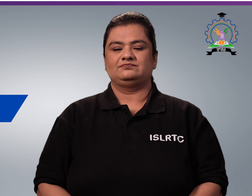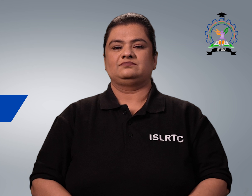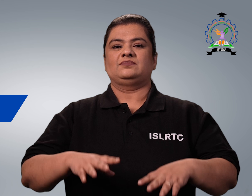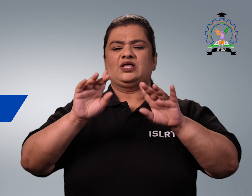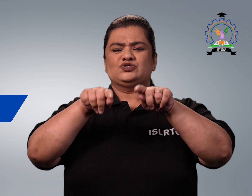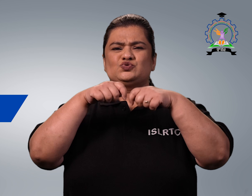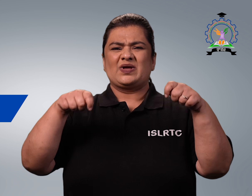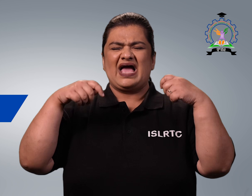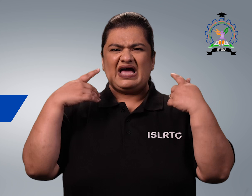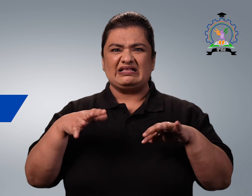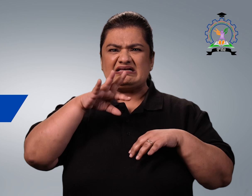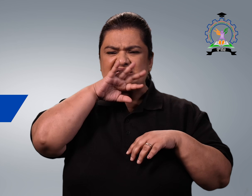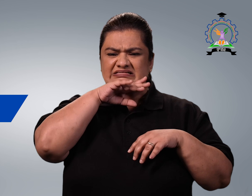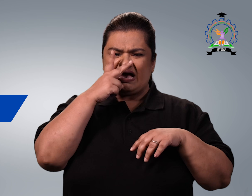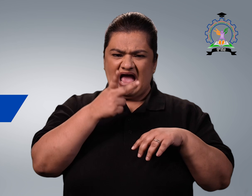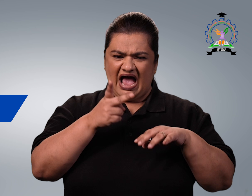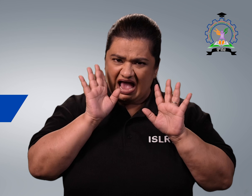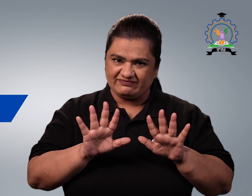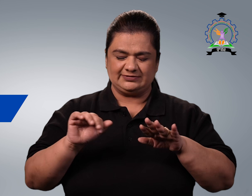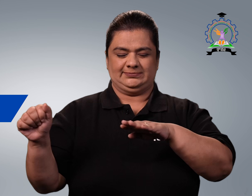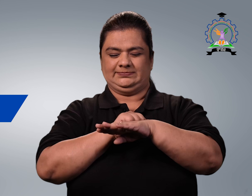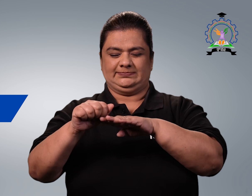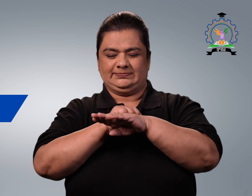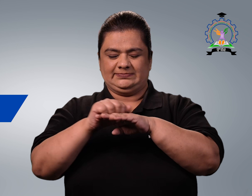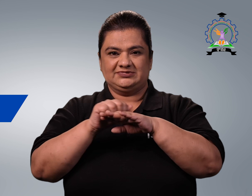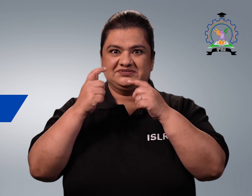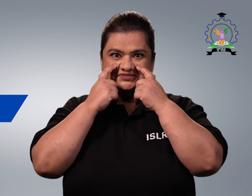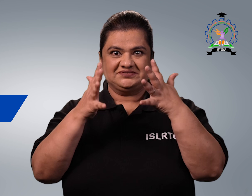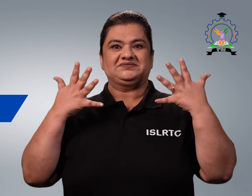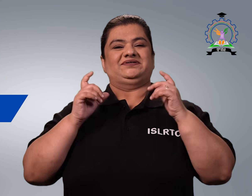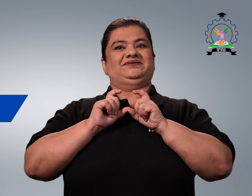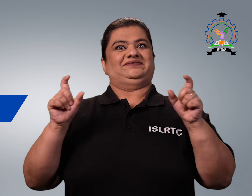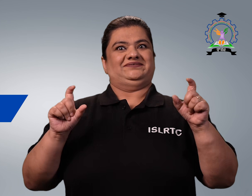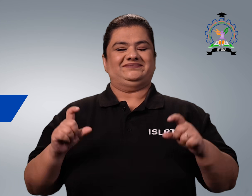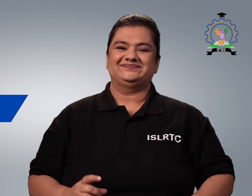Shoe polish is a product used to clean and shine shoes.